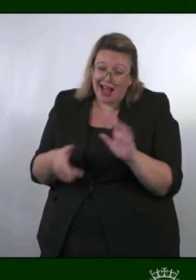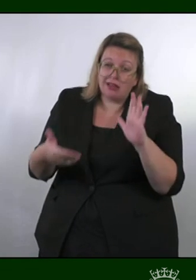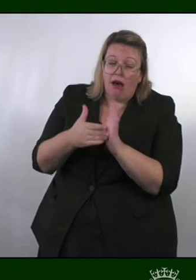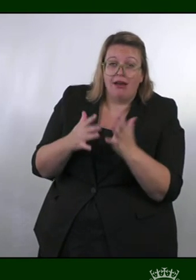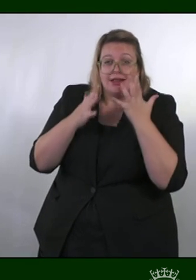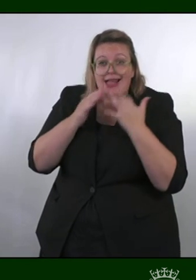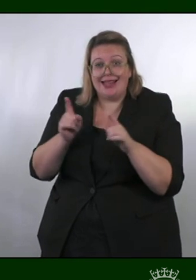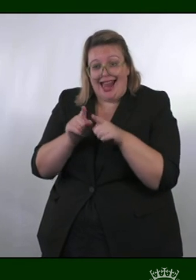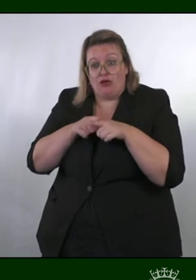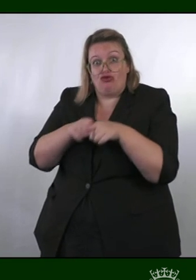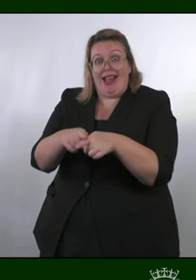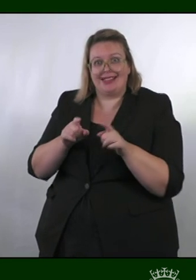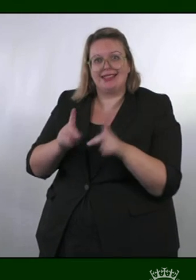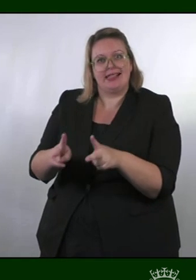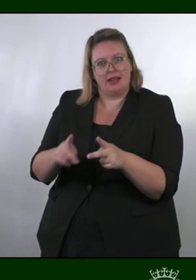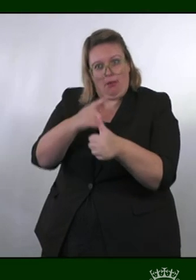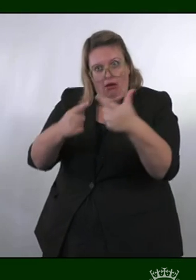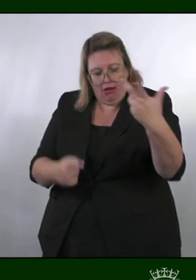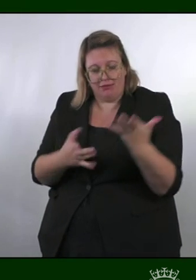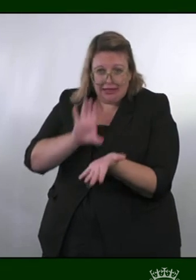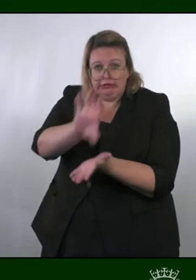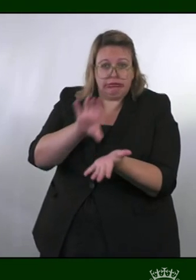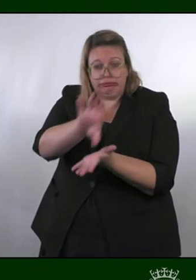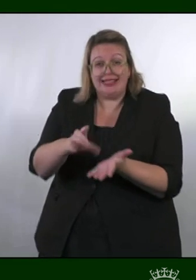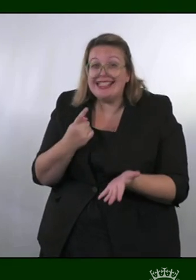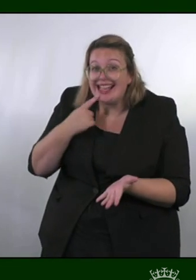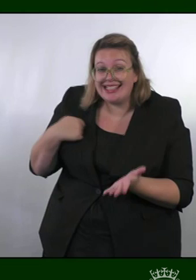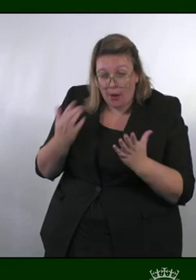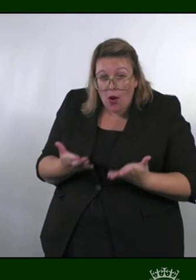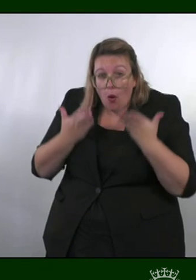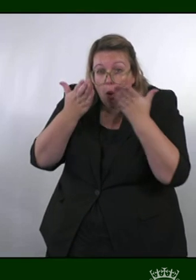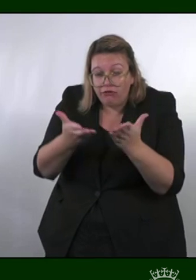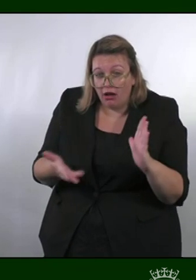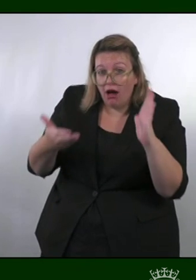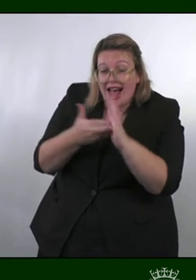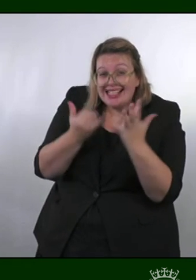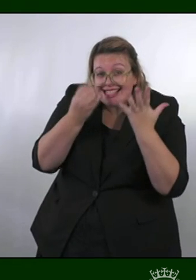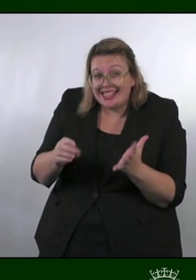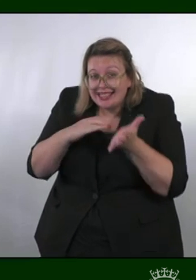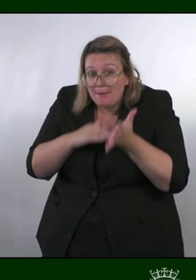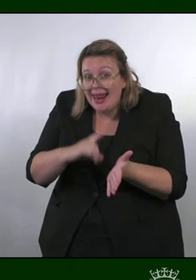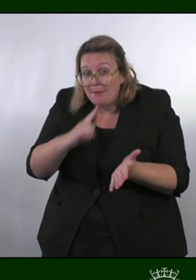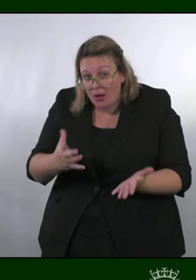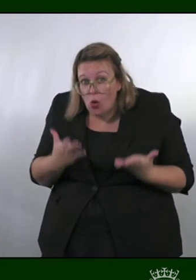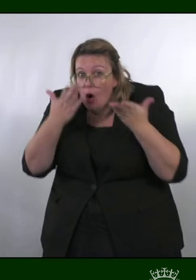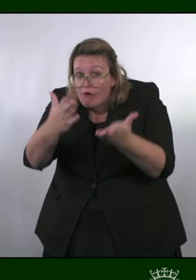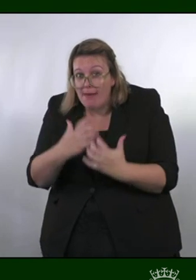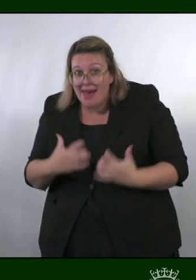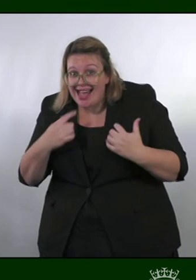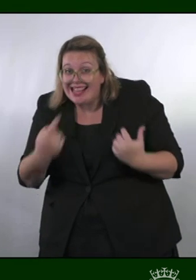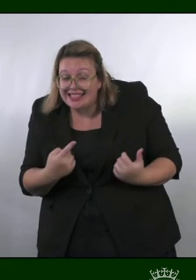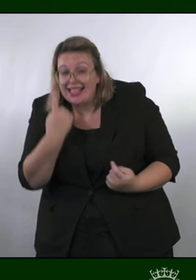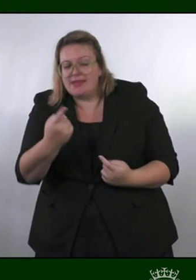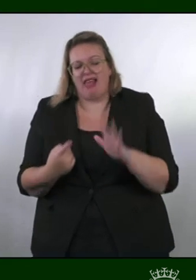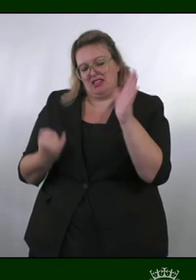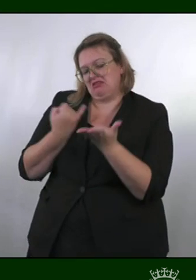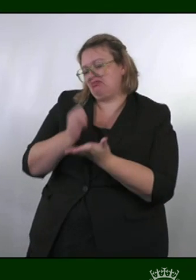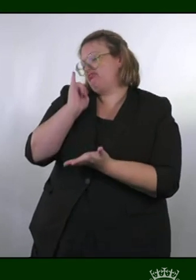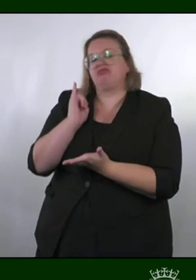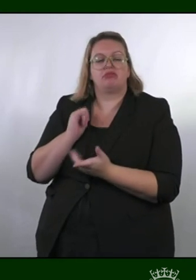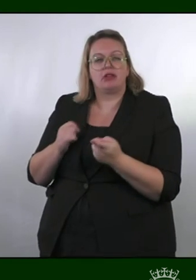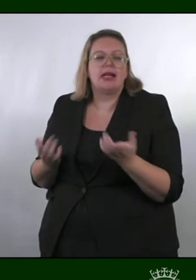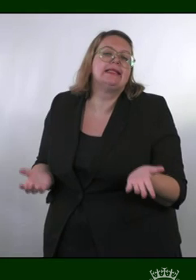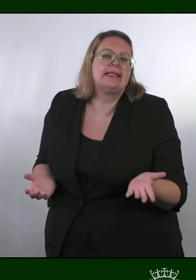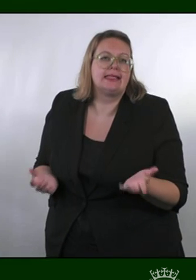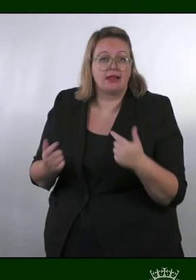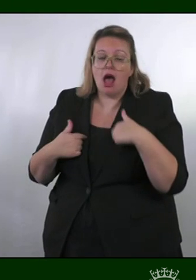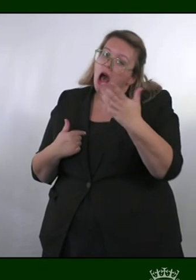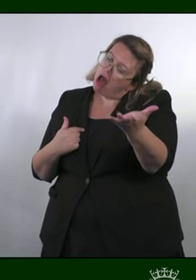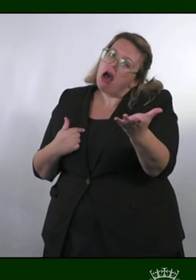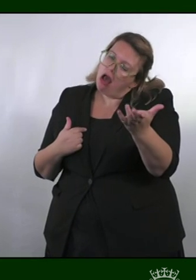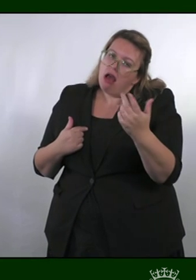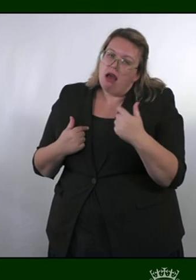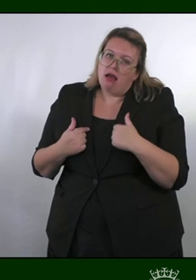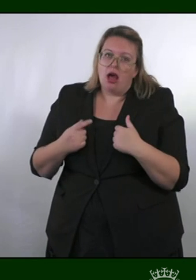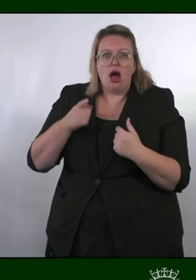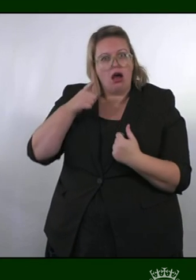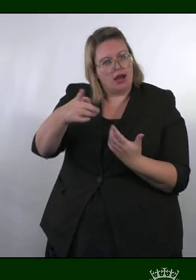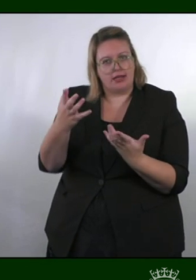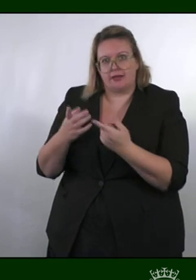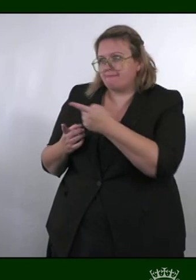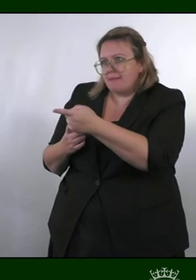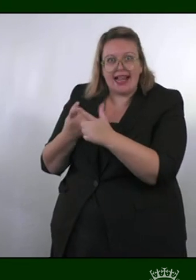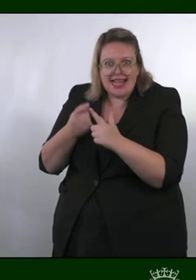Yesterday, the Mayor of Greater Manchester was offered a further £60 million, which he turned down, having had no encouragement to support it, I may say, from the right hon.